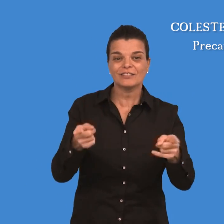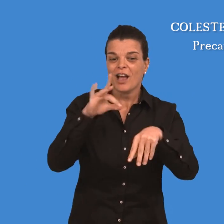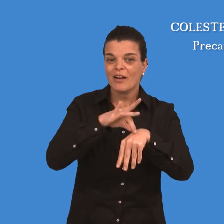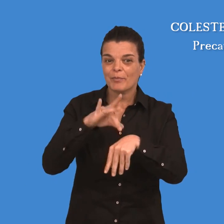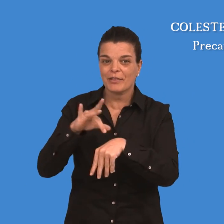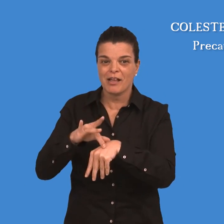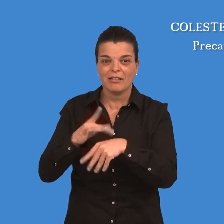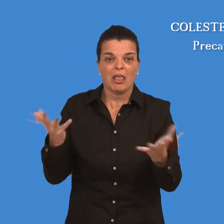enfermo